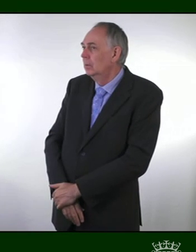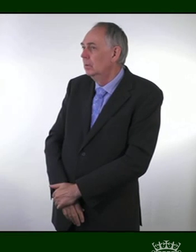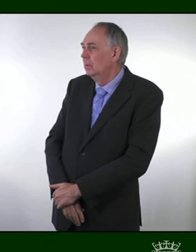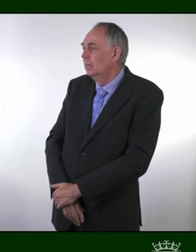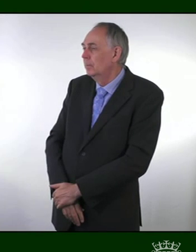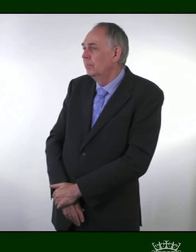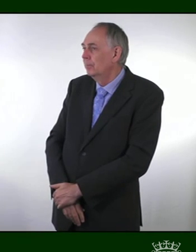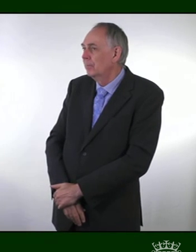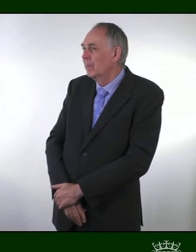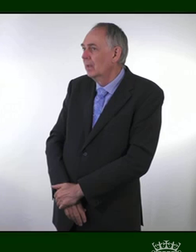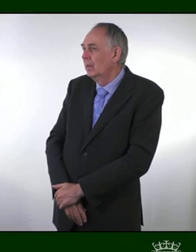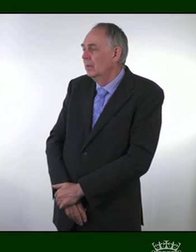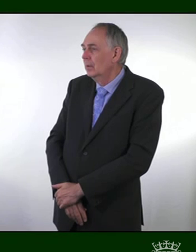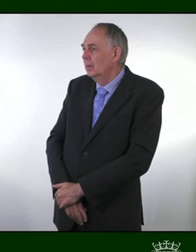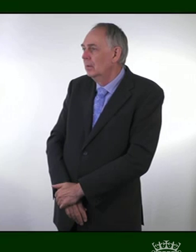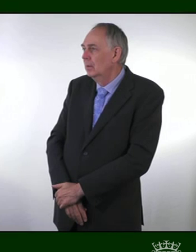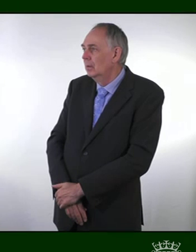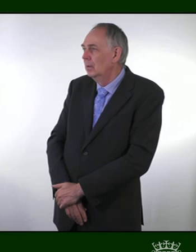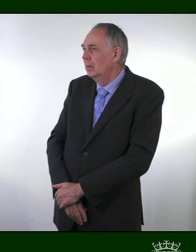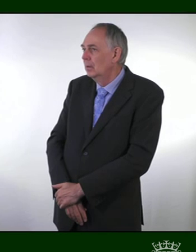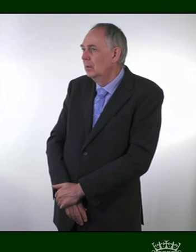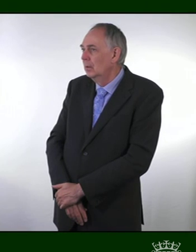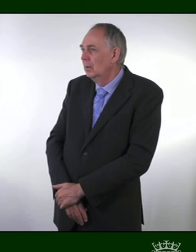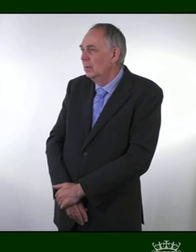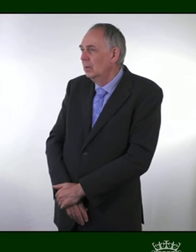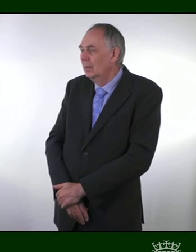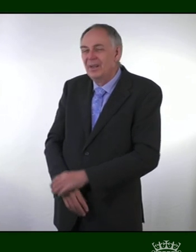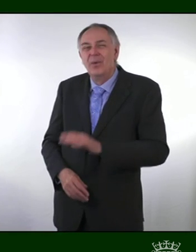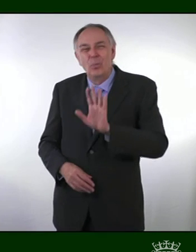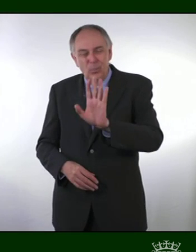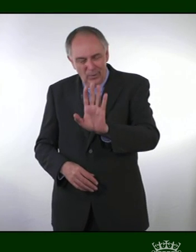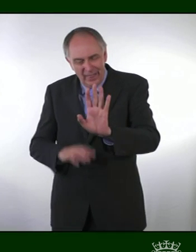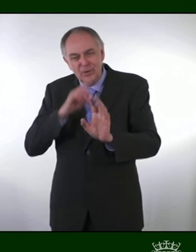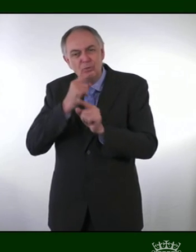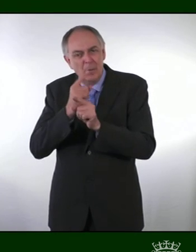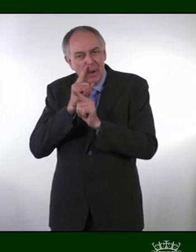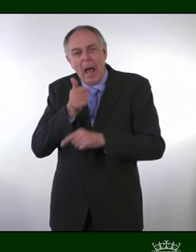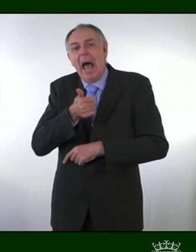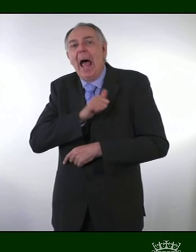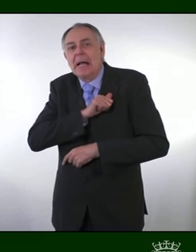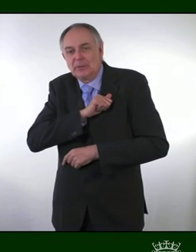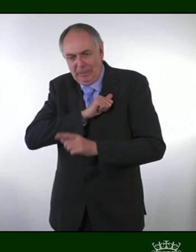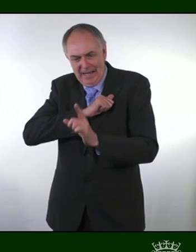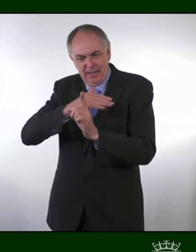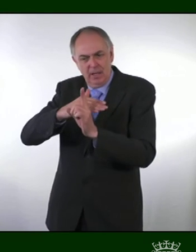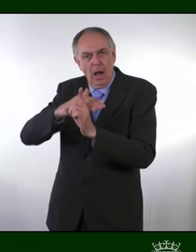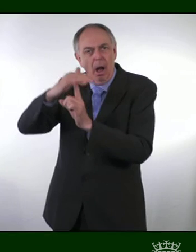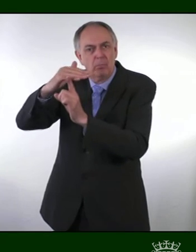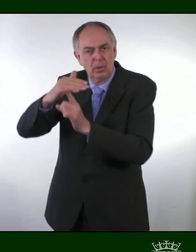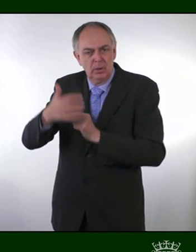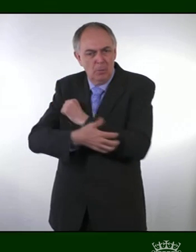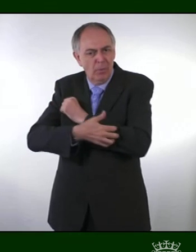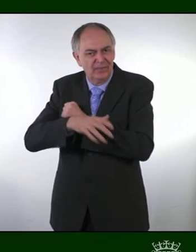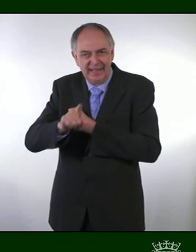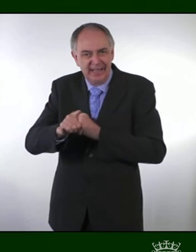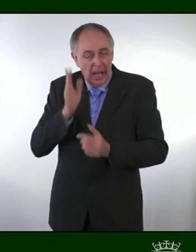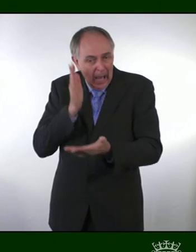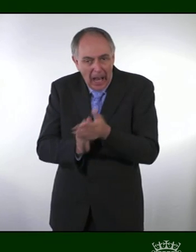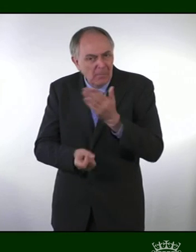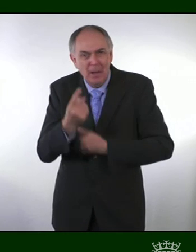I have understood that the right honourable and learned Gentleman is talking about what he calls an anticipated rise rather than a rise that has actually taken place.